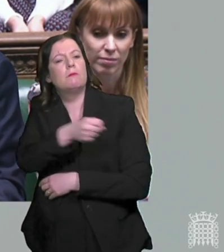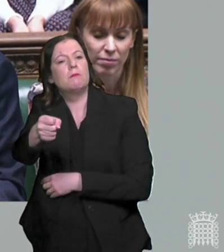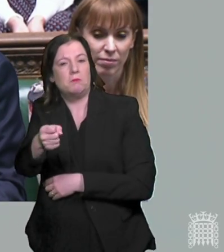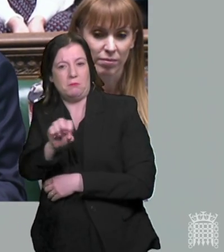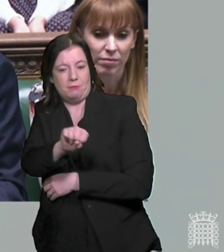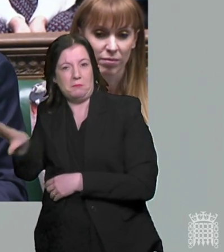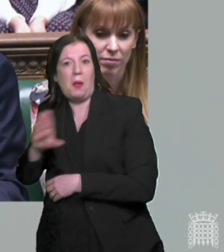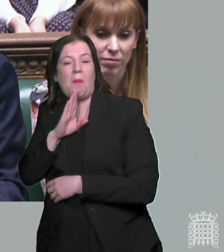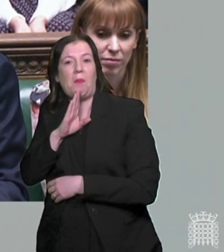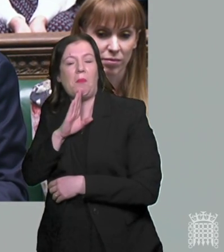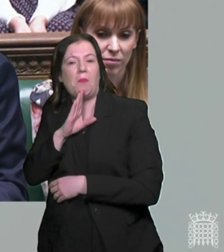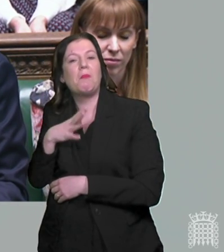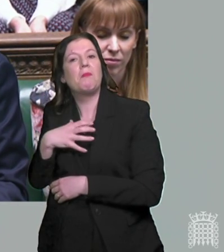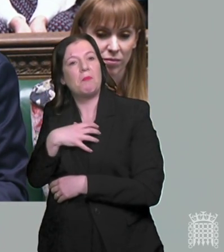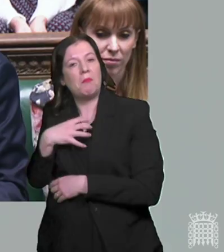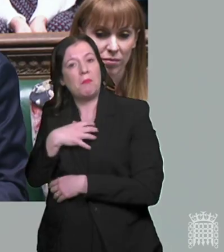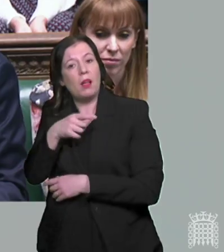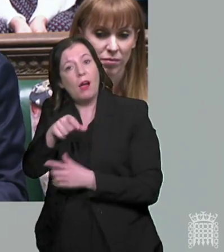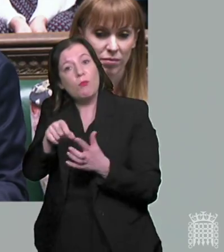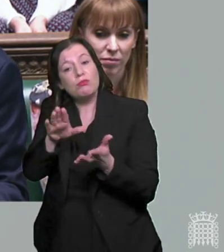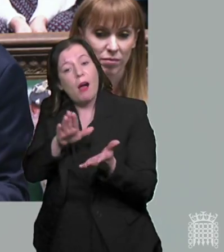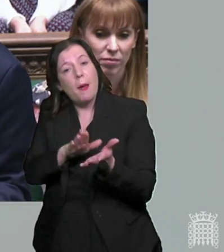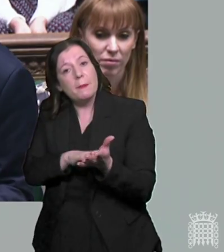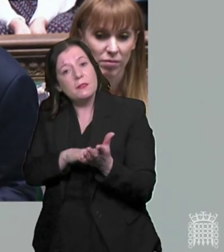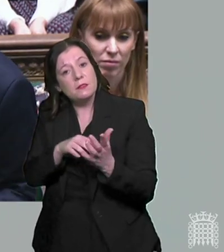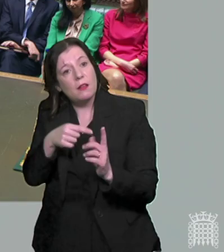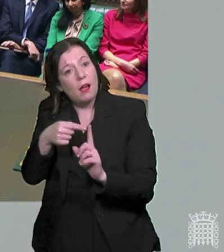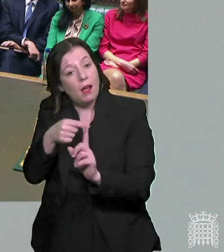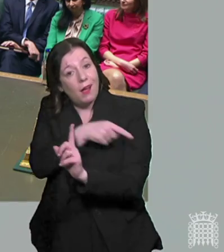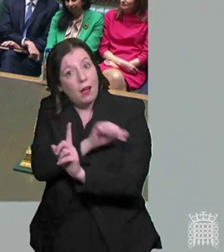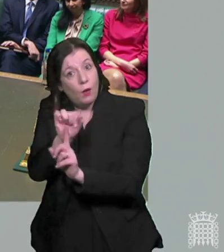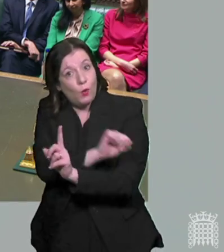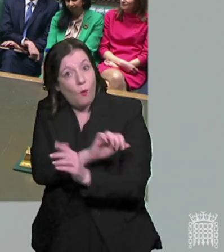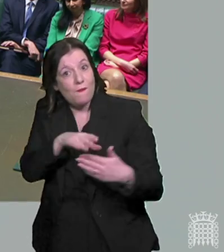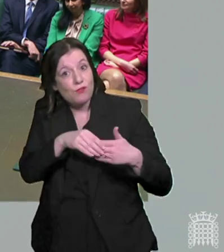Does the Prime Minister think his friend’s position is still tenable?